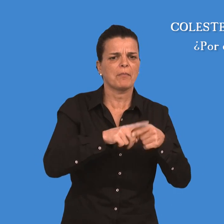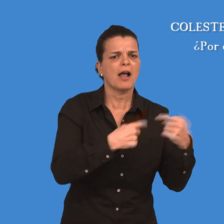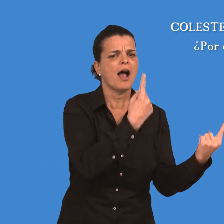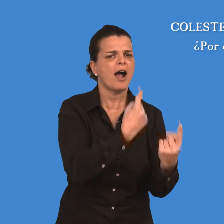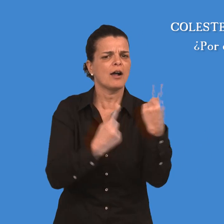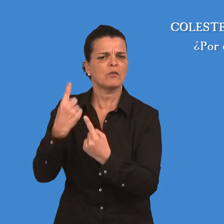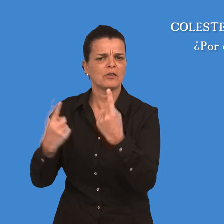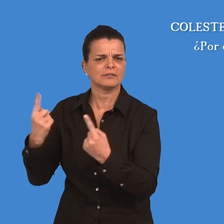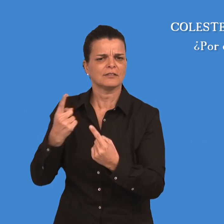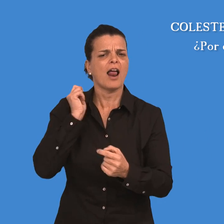alguno